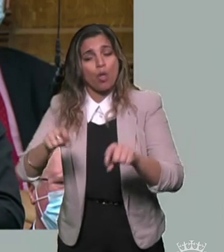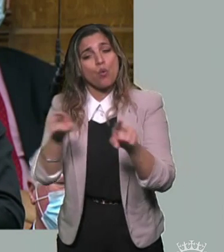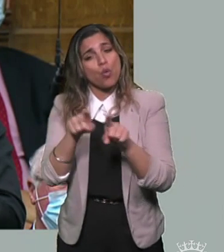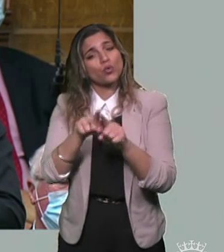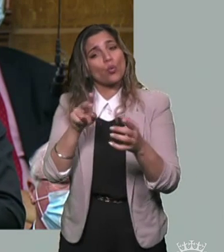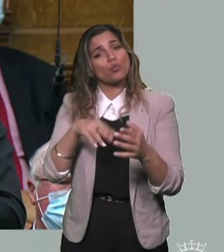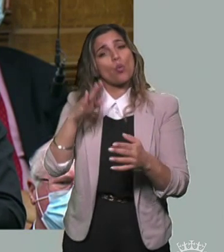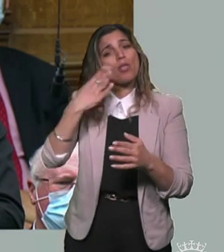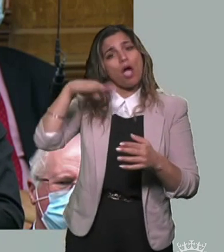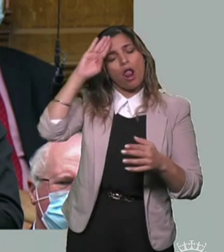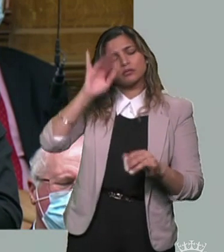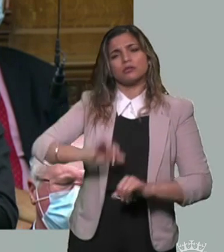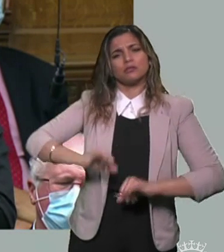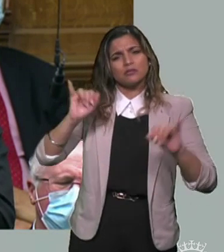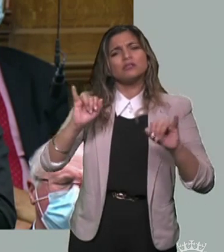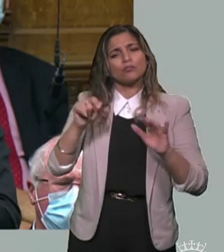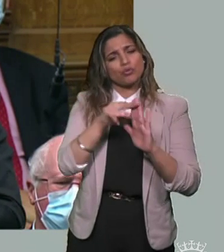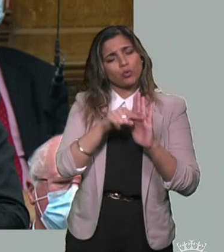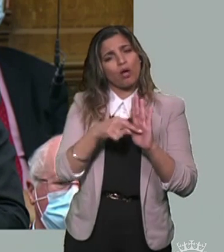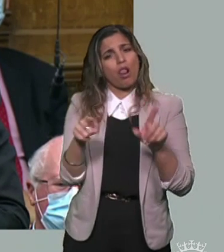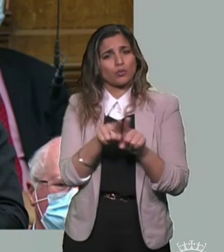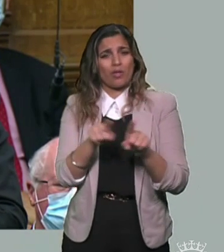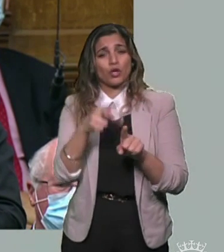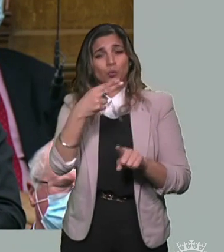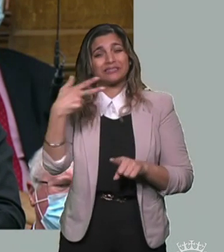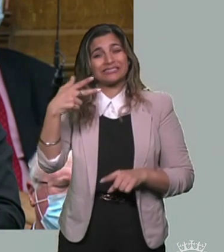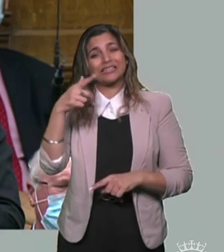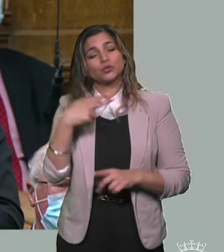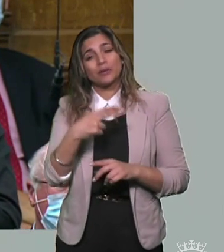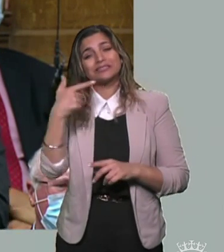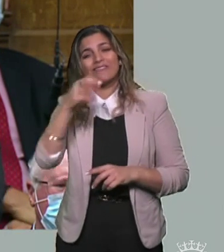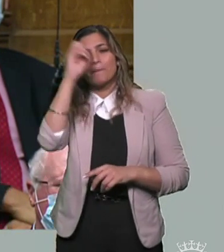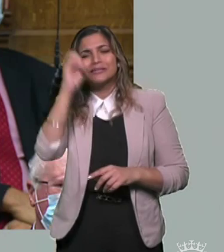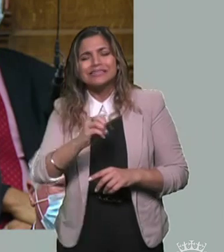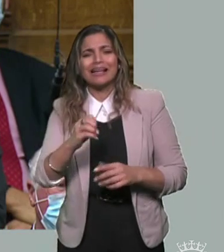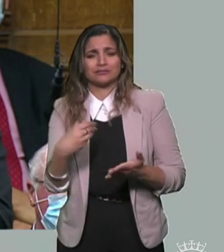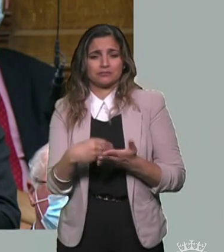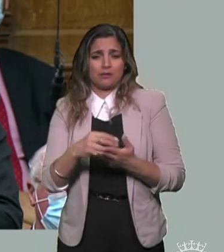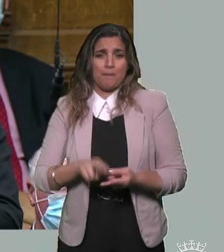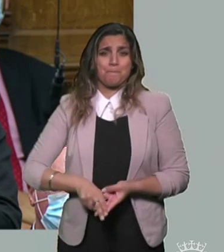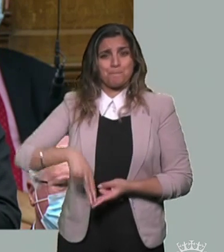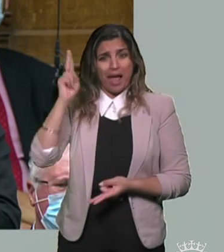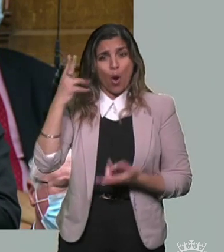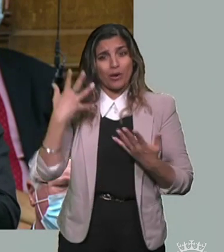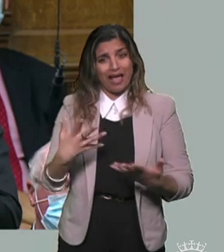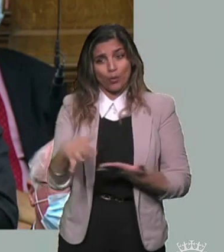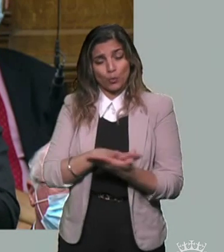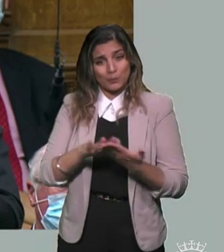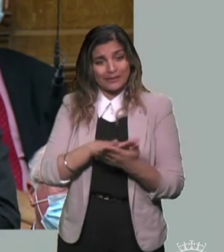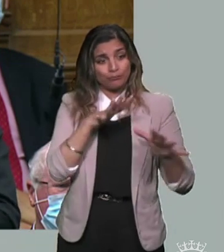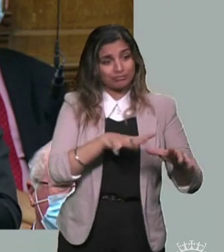The cost of bringing goods from Great Britain to Northern Ireland has increased by 27%—when we can get access to those goods.